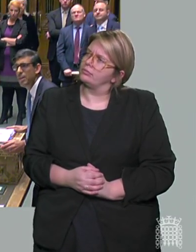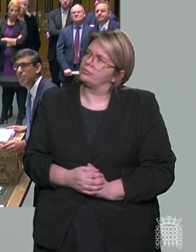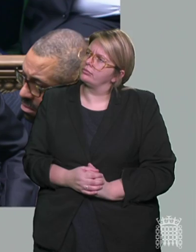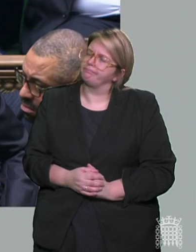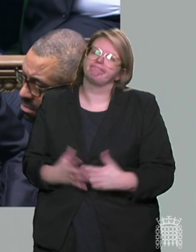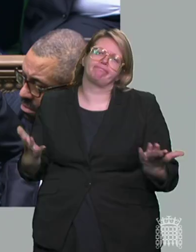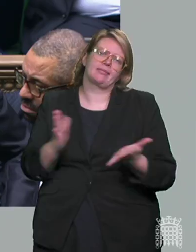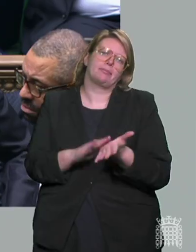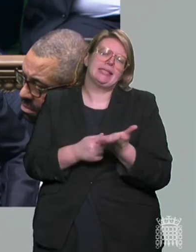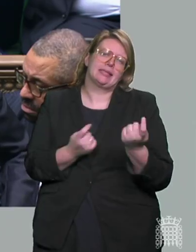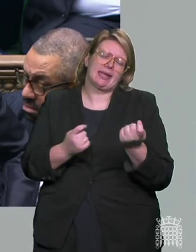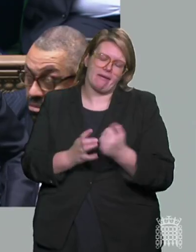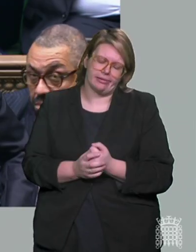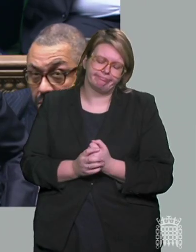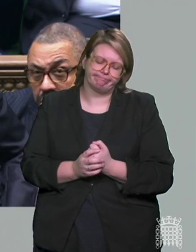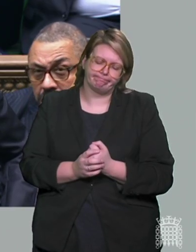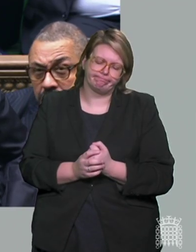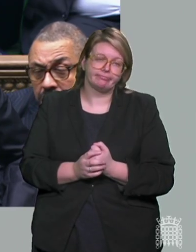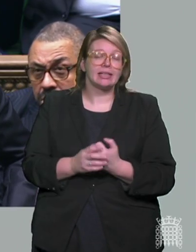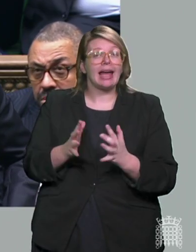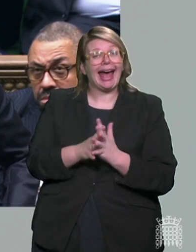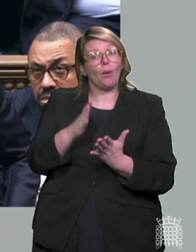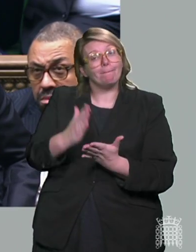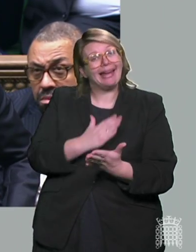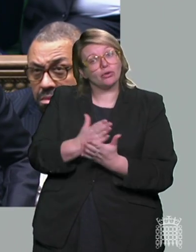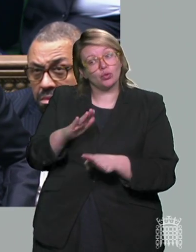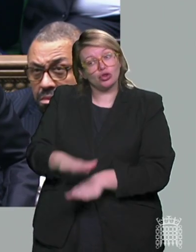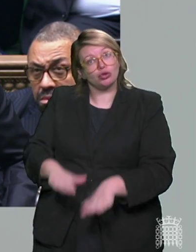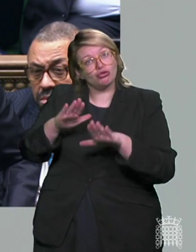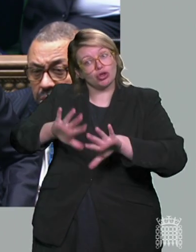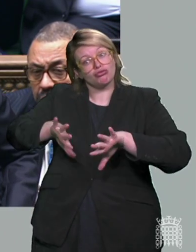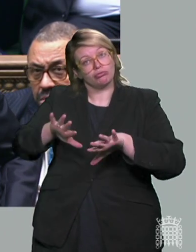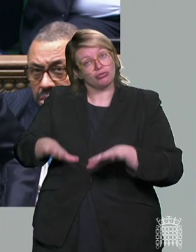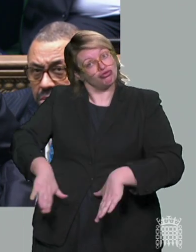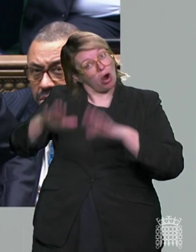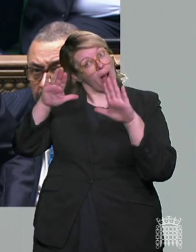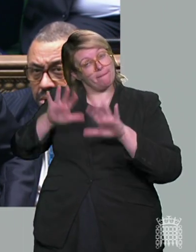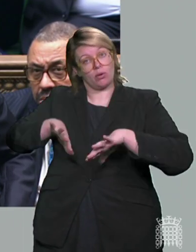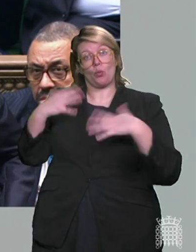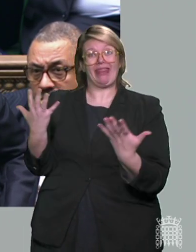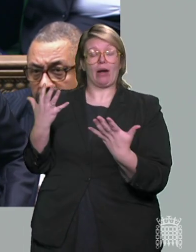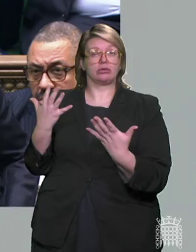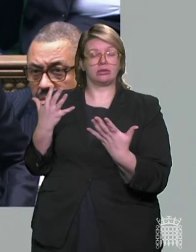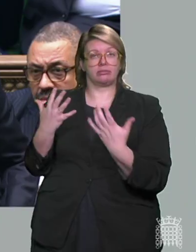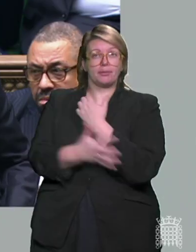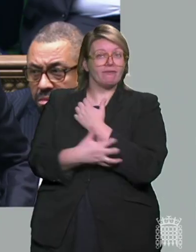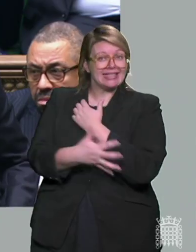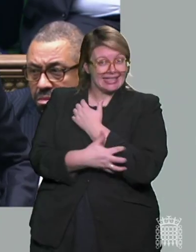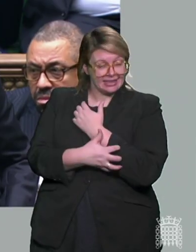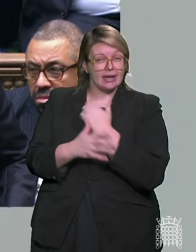The best way to ensure that children do not grow up in poverty is to make sure that they do not grow up in a workless household.